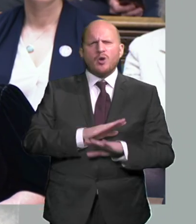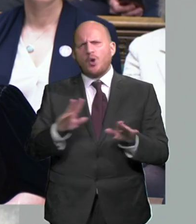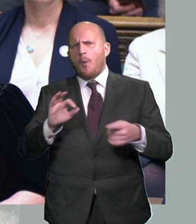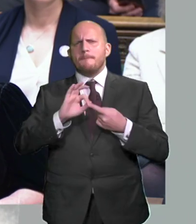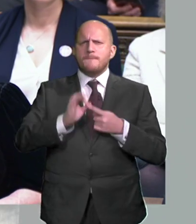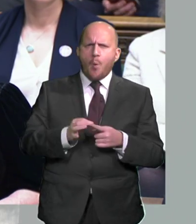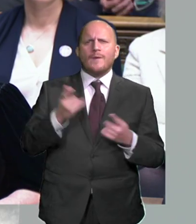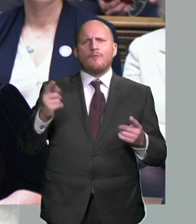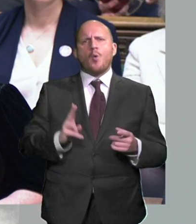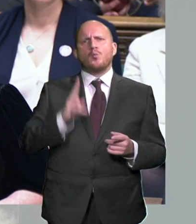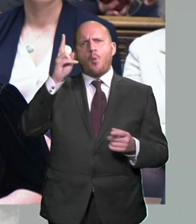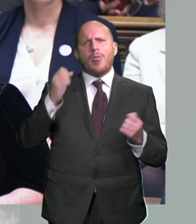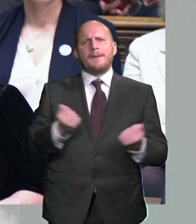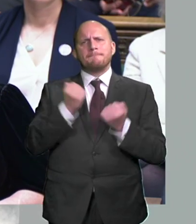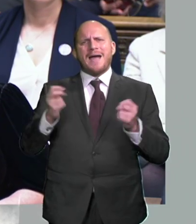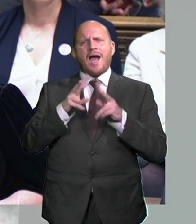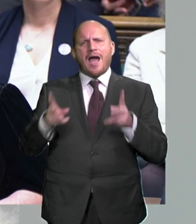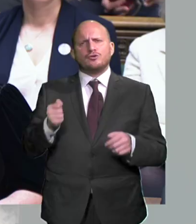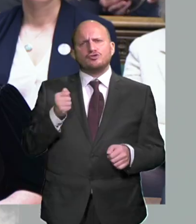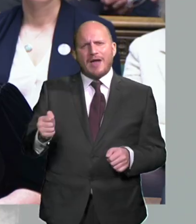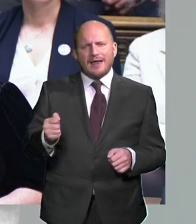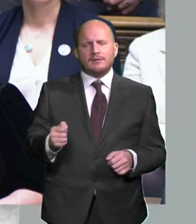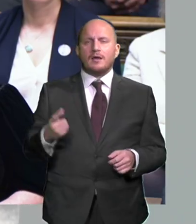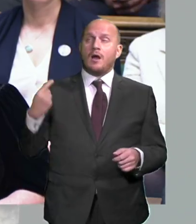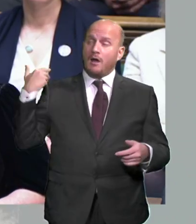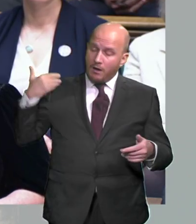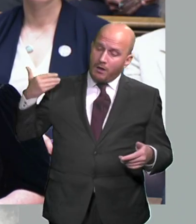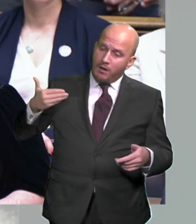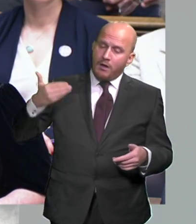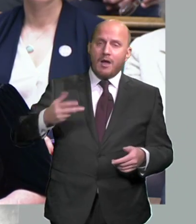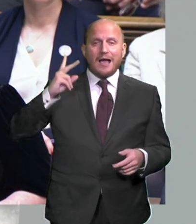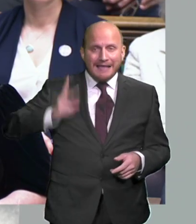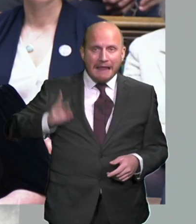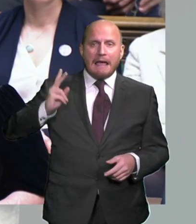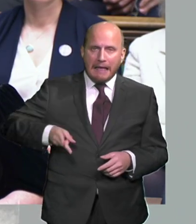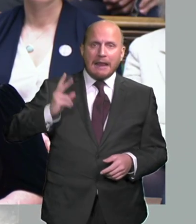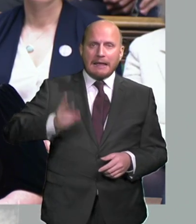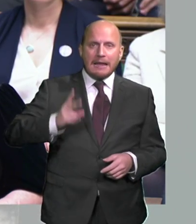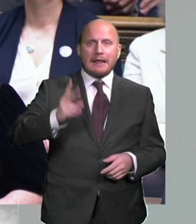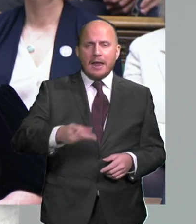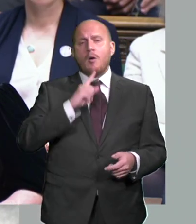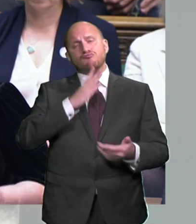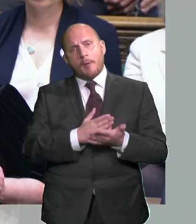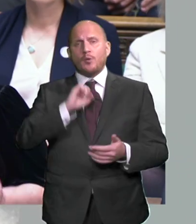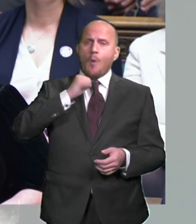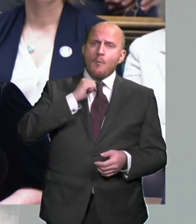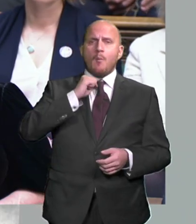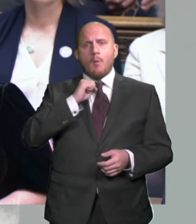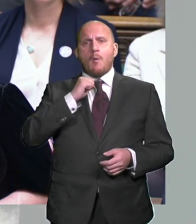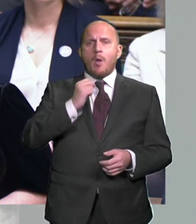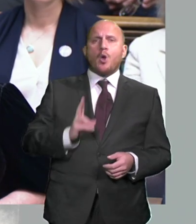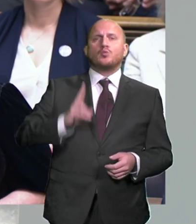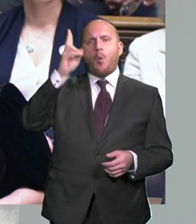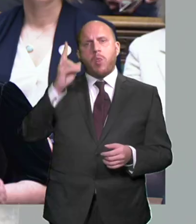Time and again, Tory Prime Ministers have promised NPR only to break their promises.